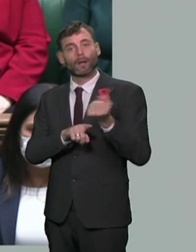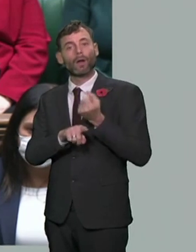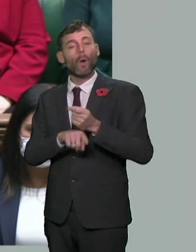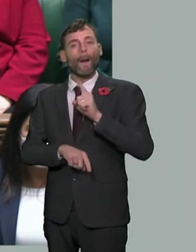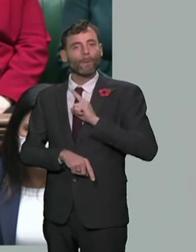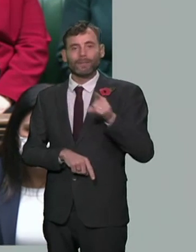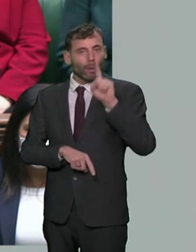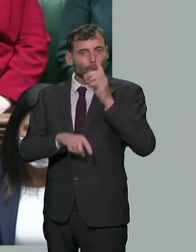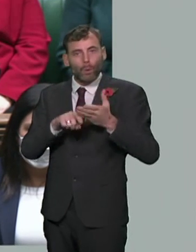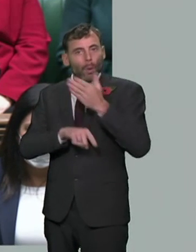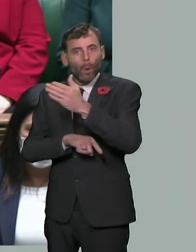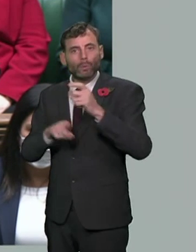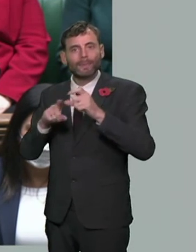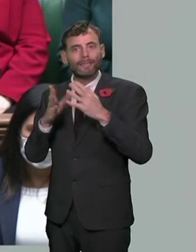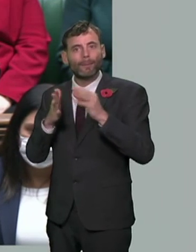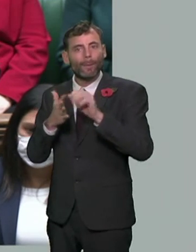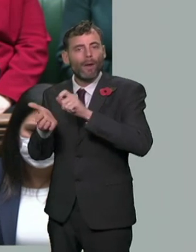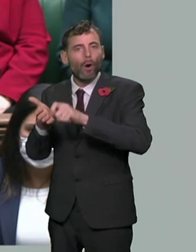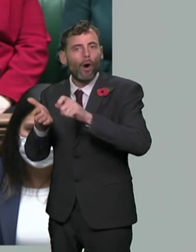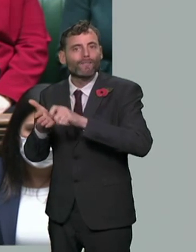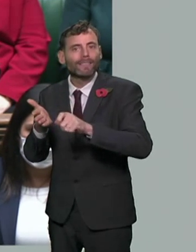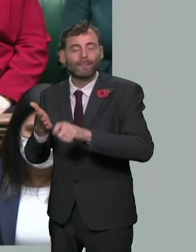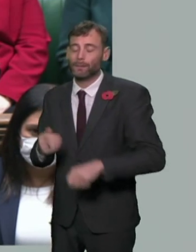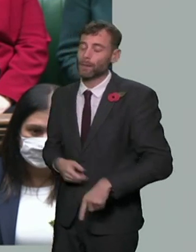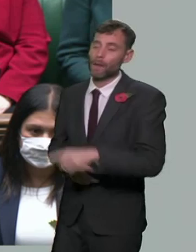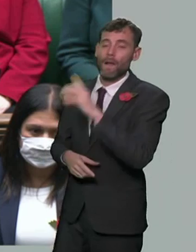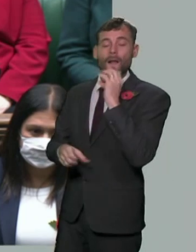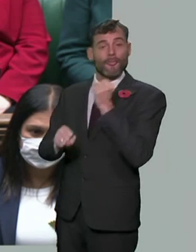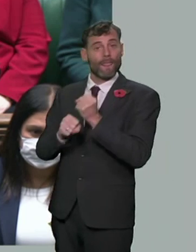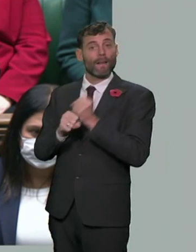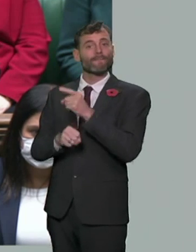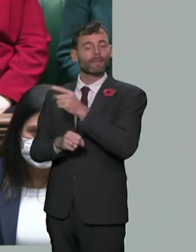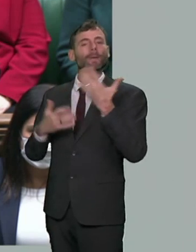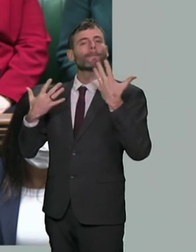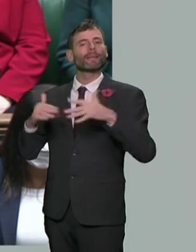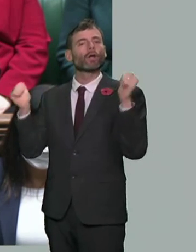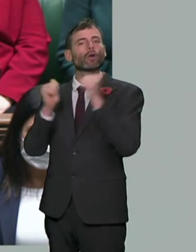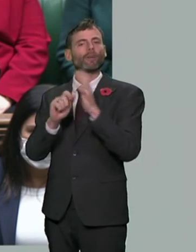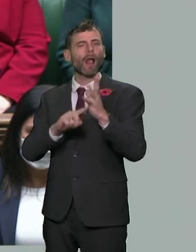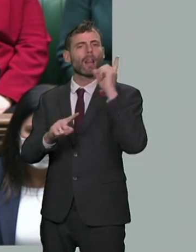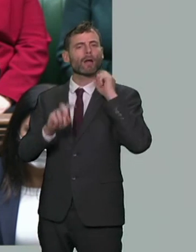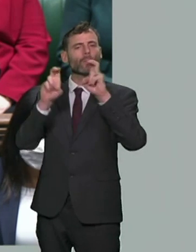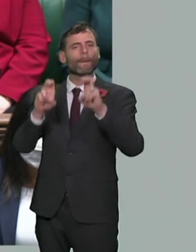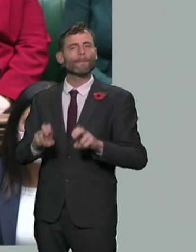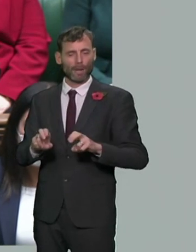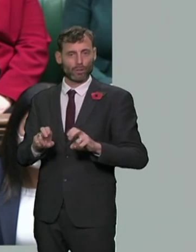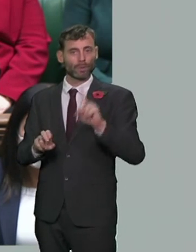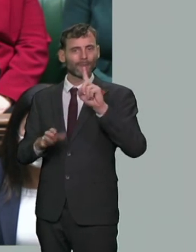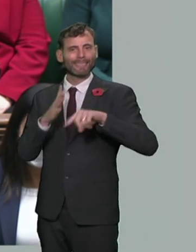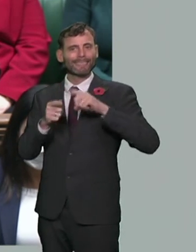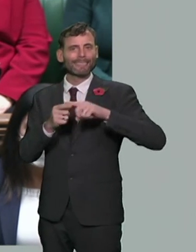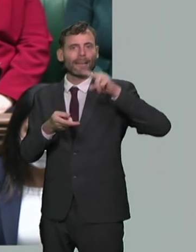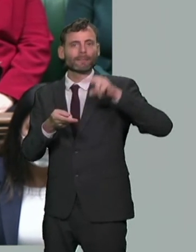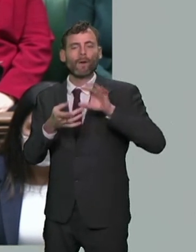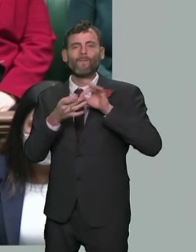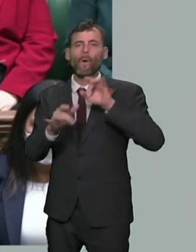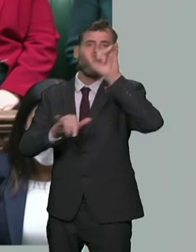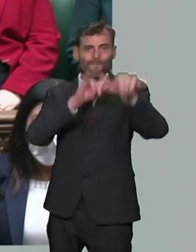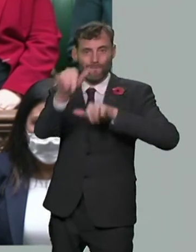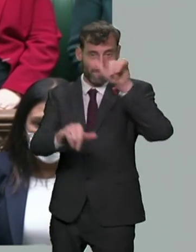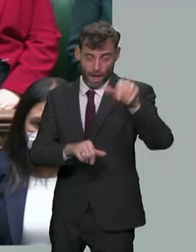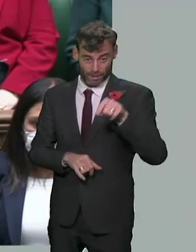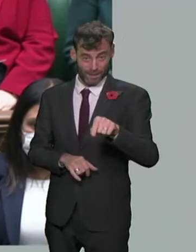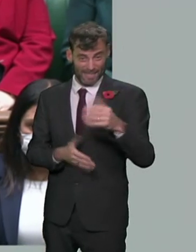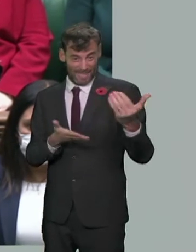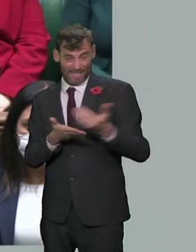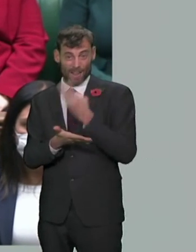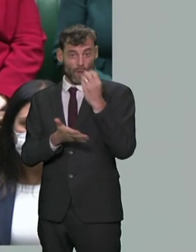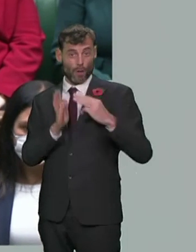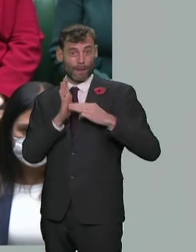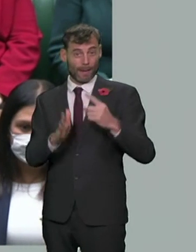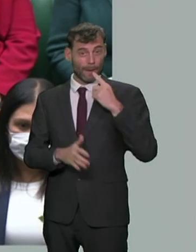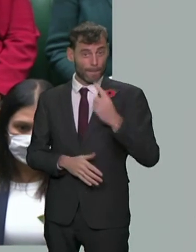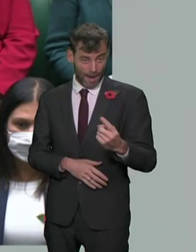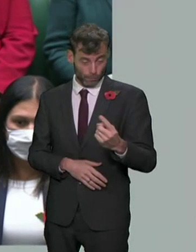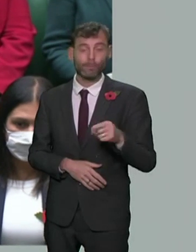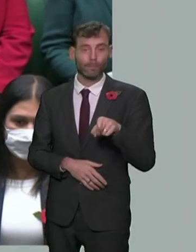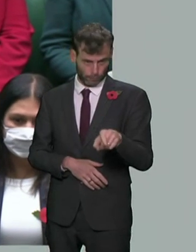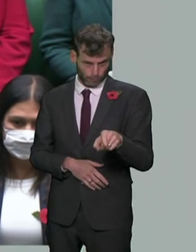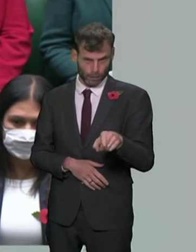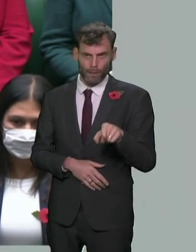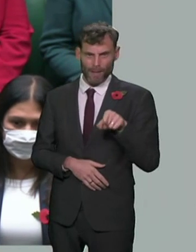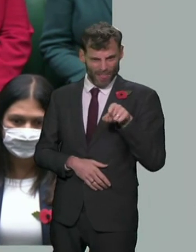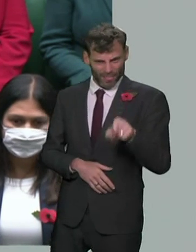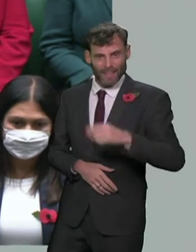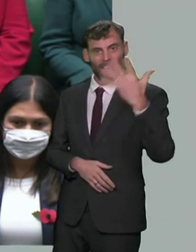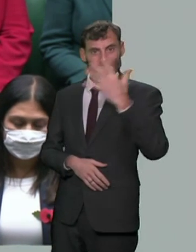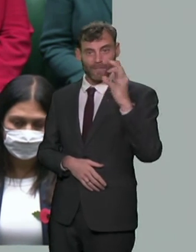The Prime Minister’s tax cut for short-haul flights last week cost £30 million—that is 50% more than the Government spend on supporting veterans’ mental health each year.